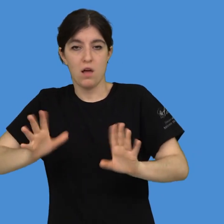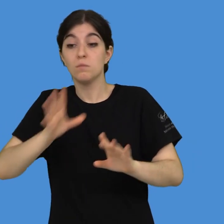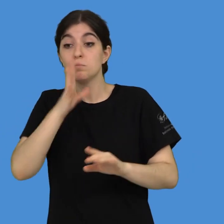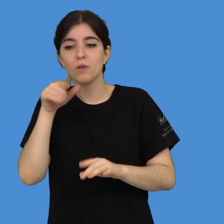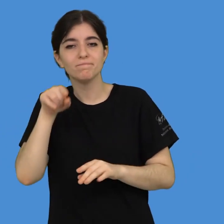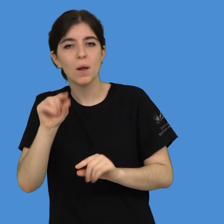motivo